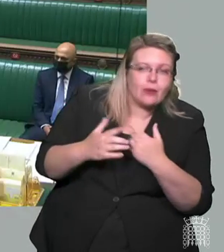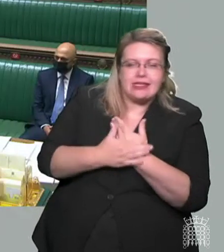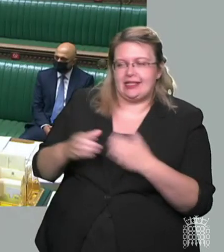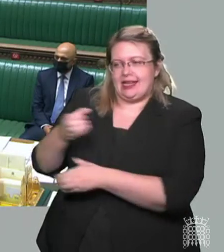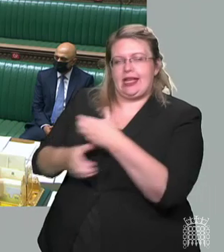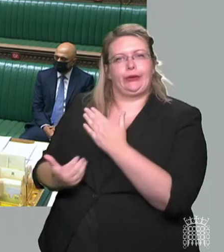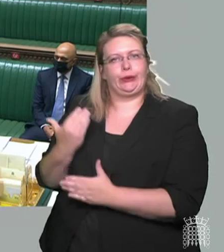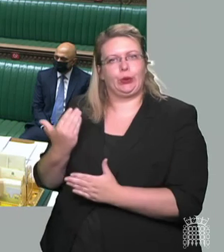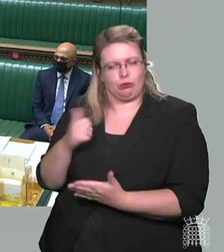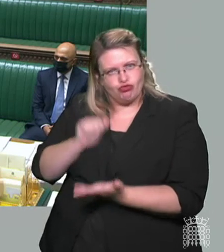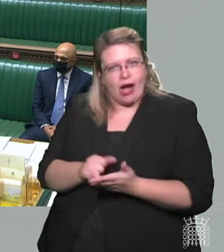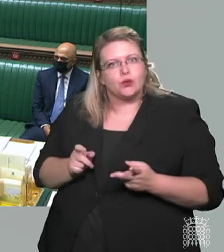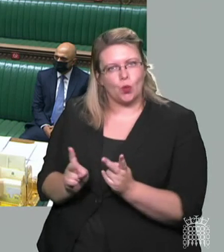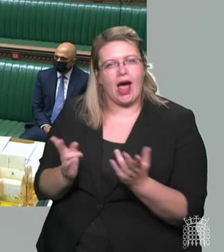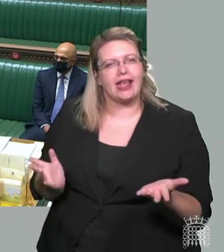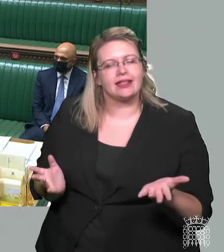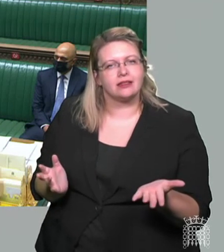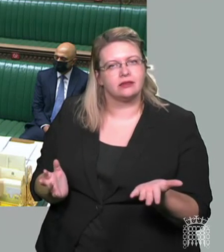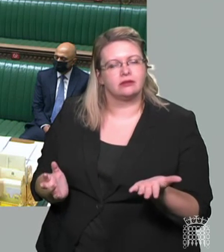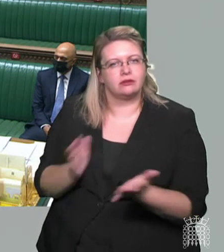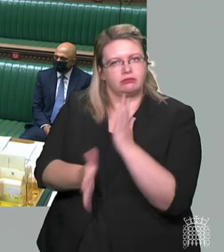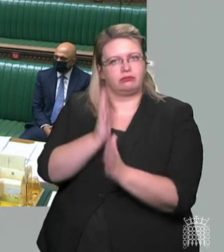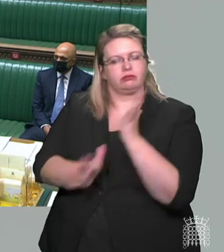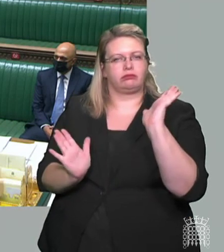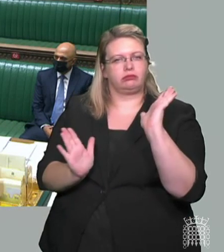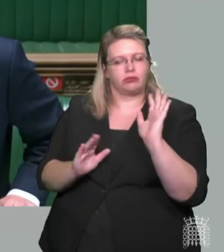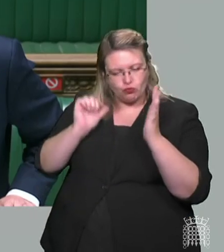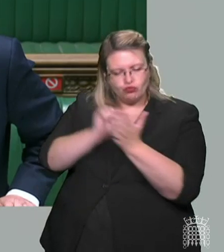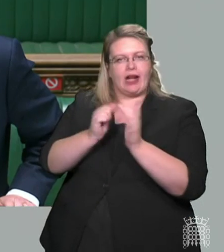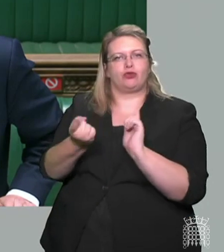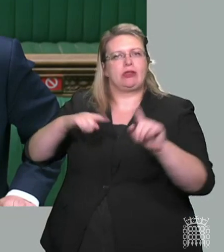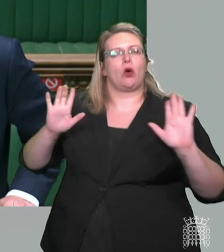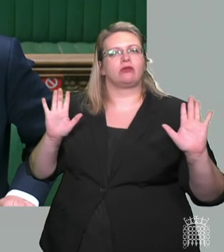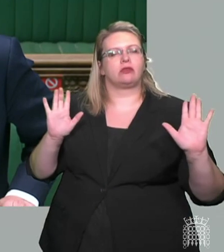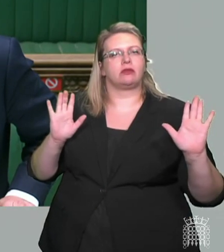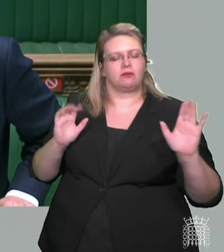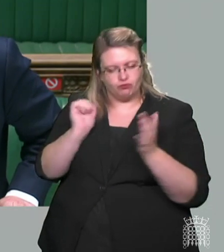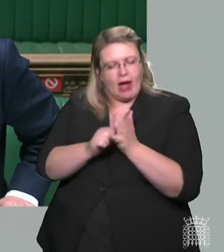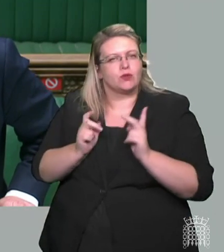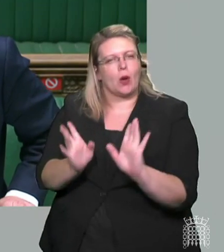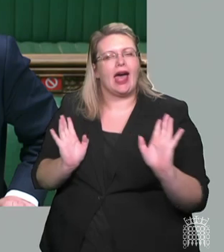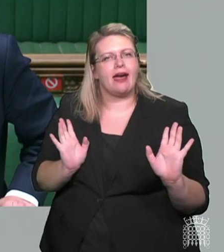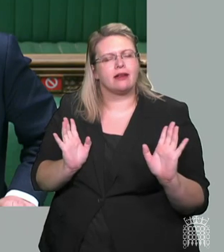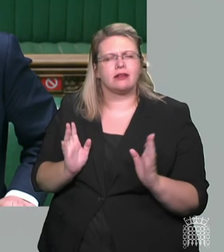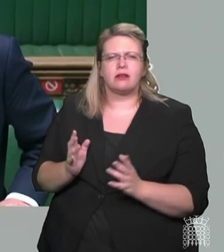That was entirely right; it was the right response to the situation.